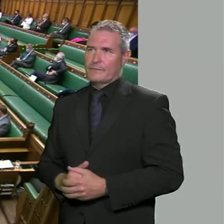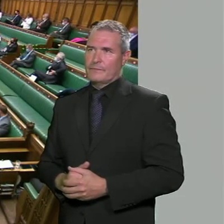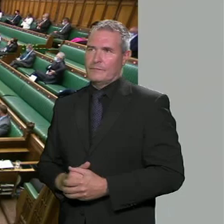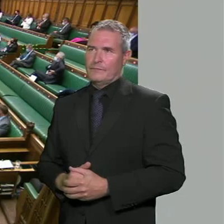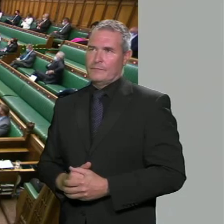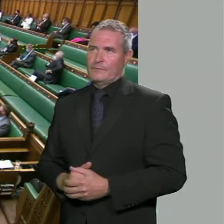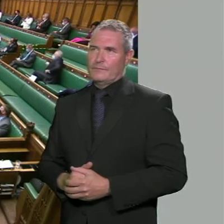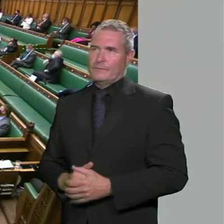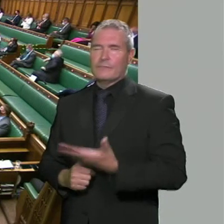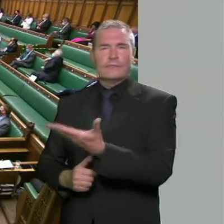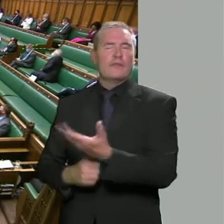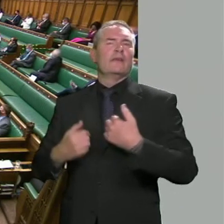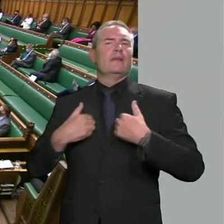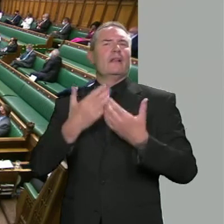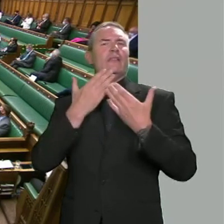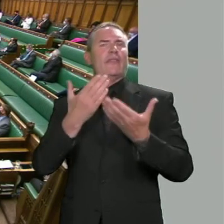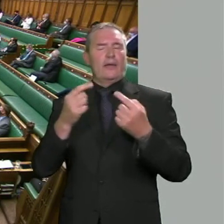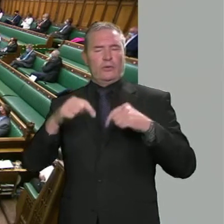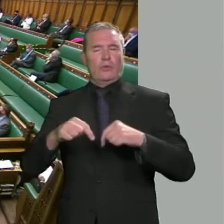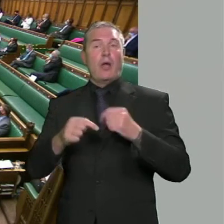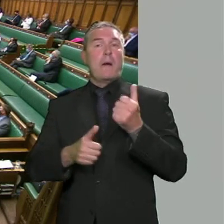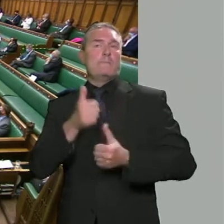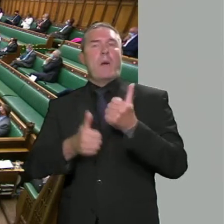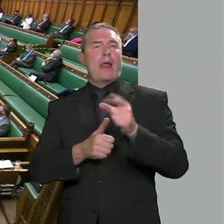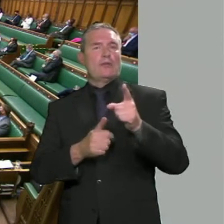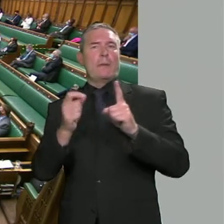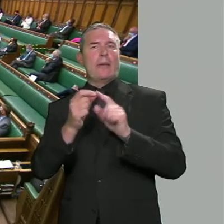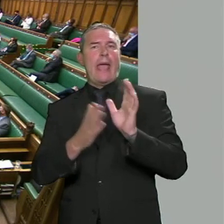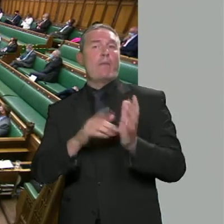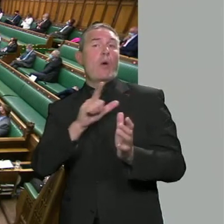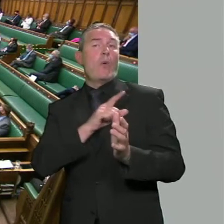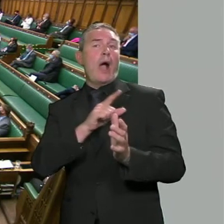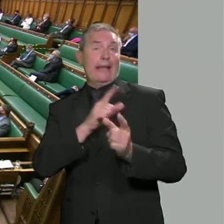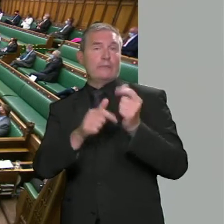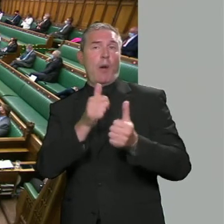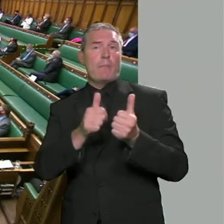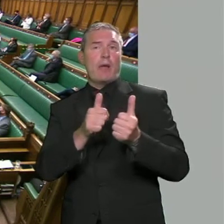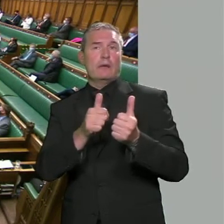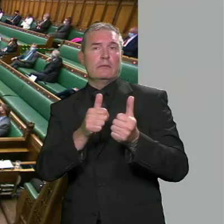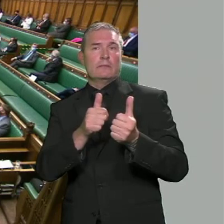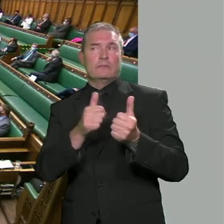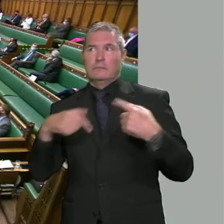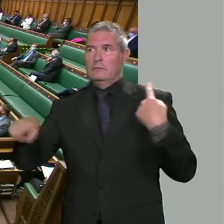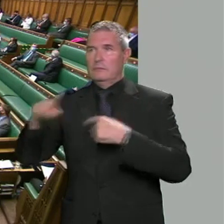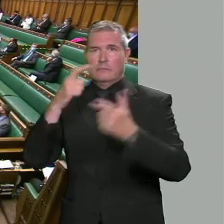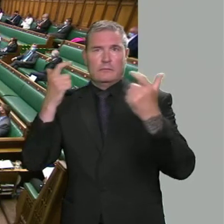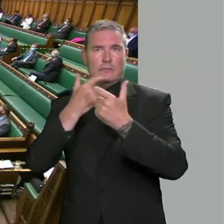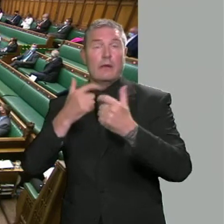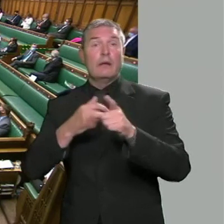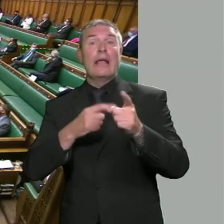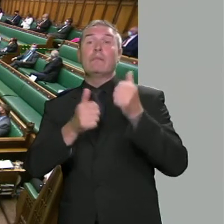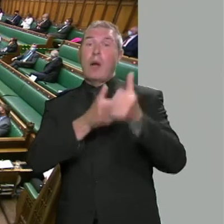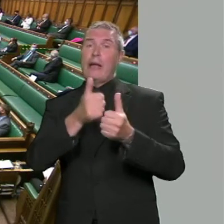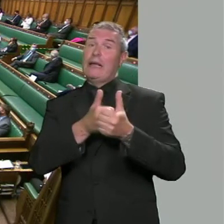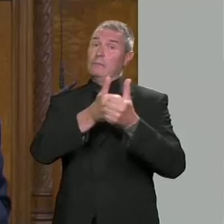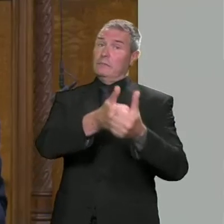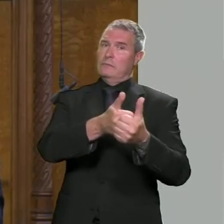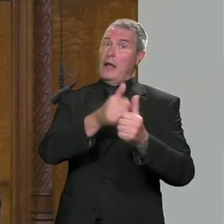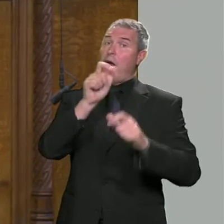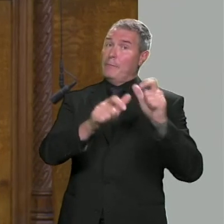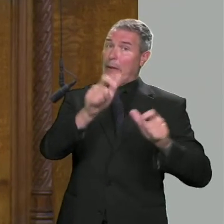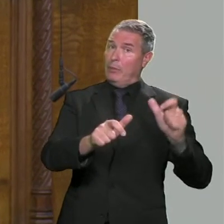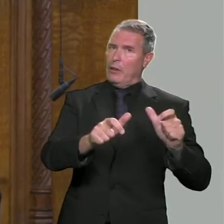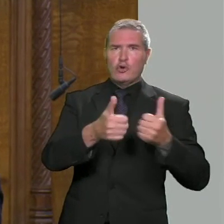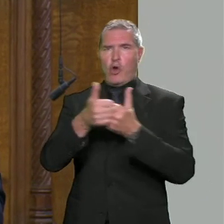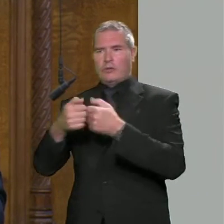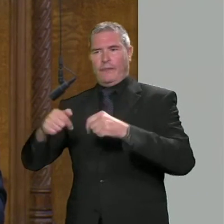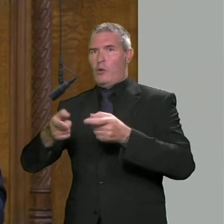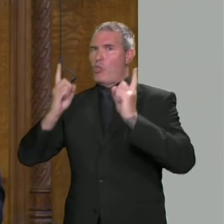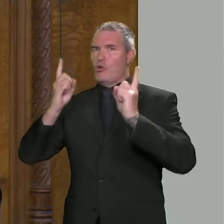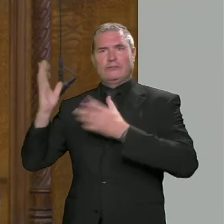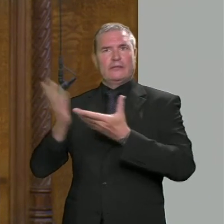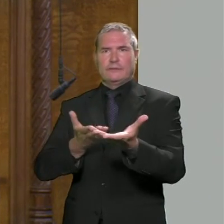One of the reasons for the popularity of the Prime Minister is that he has always been on the side of the public, rather than on the side of the establishment.